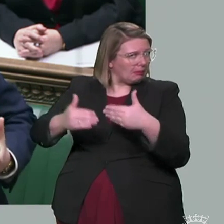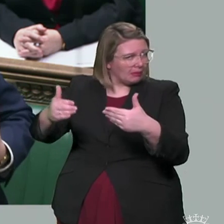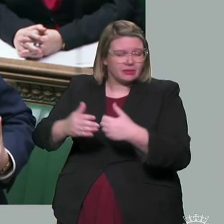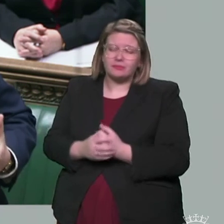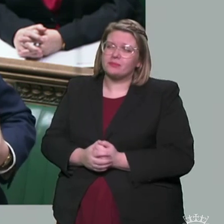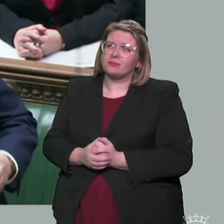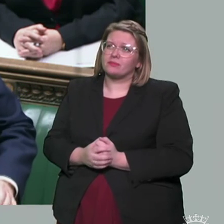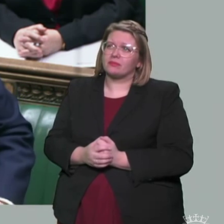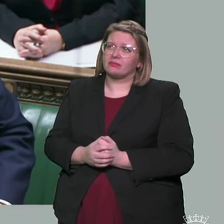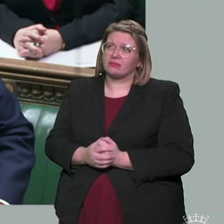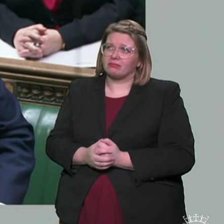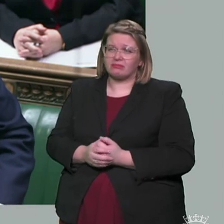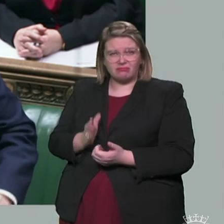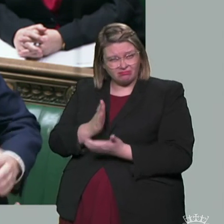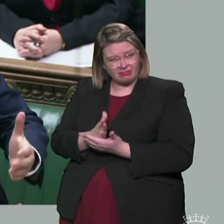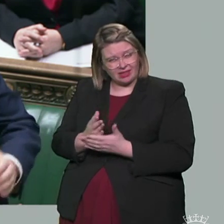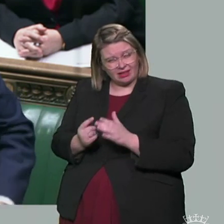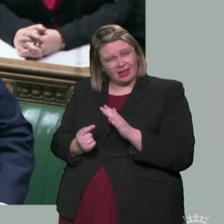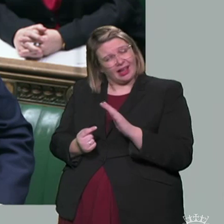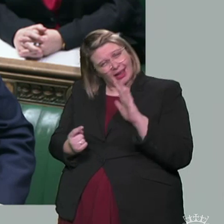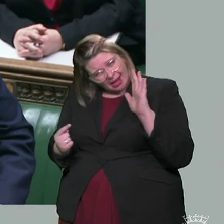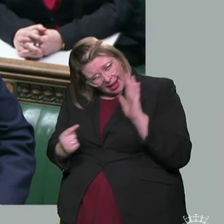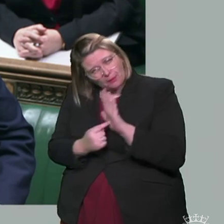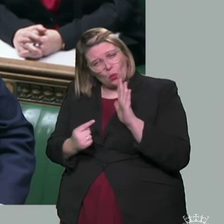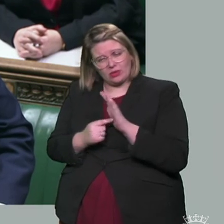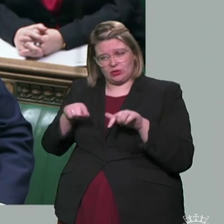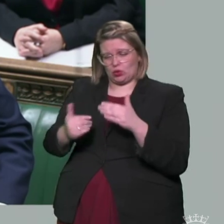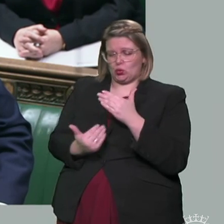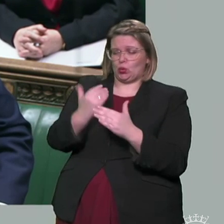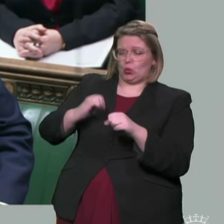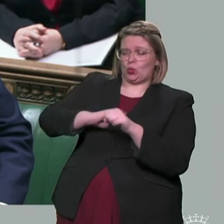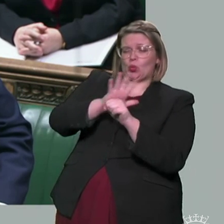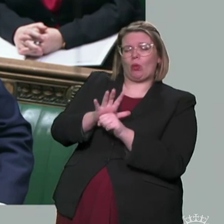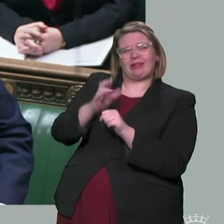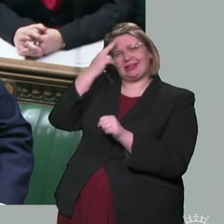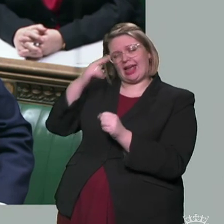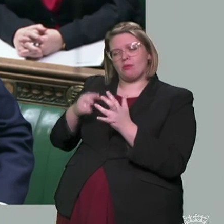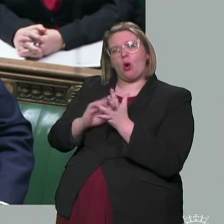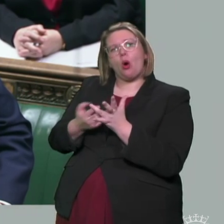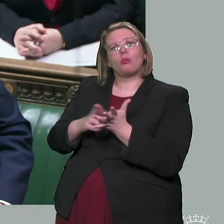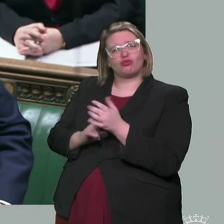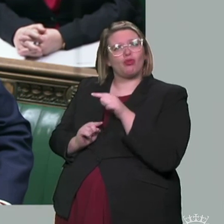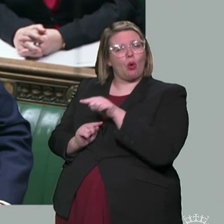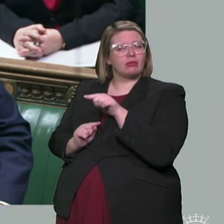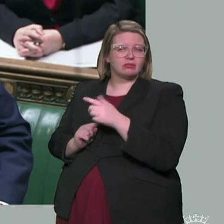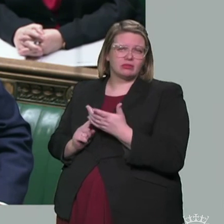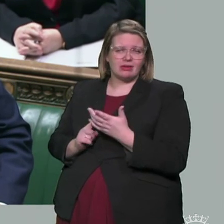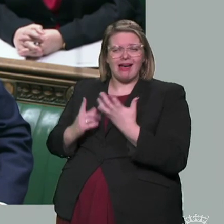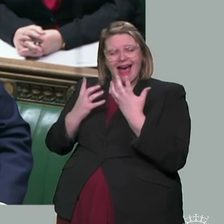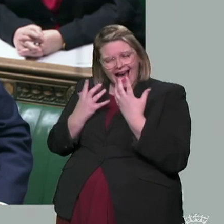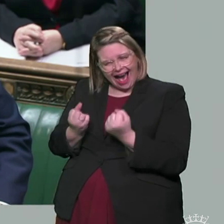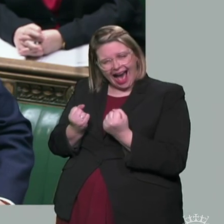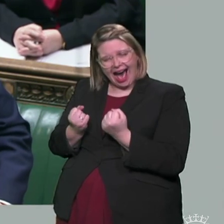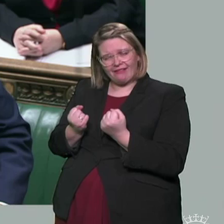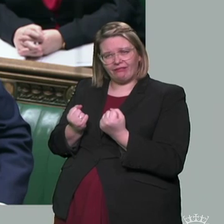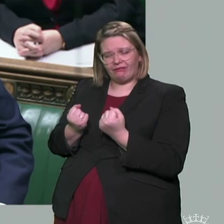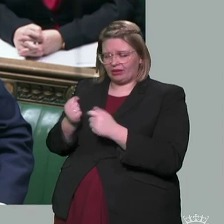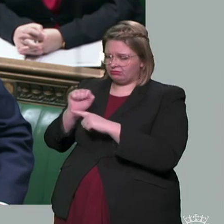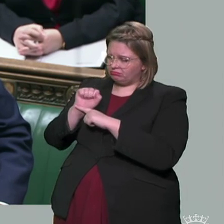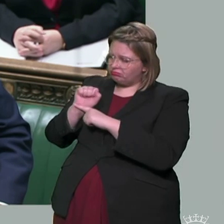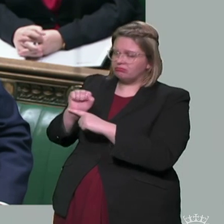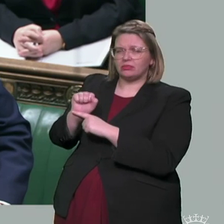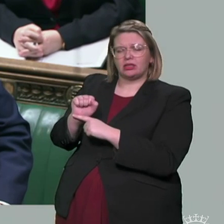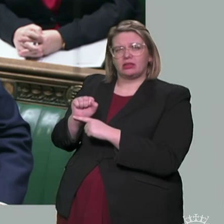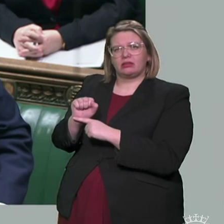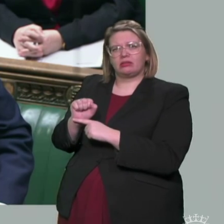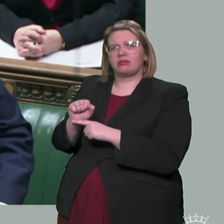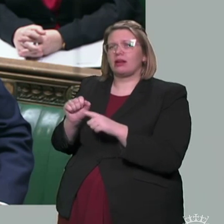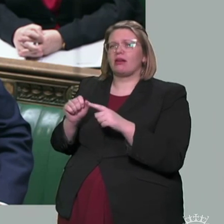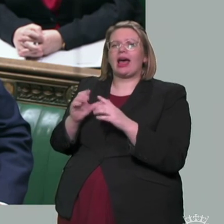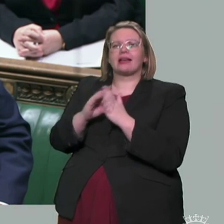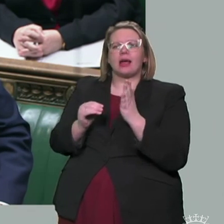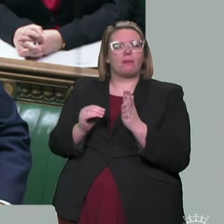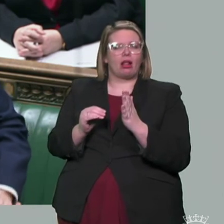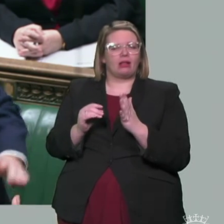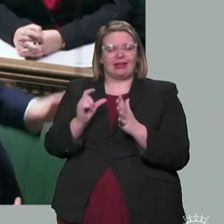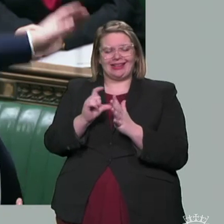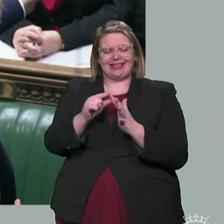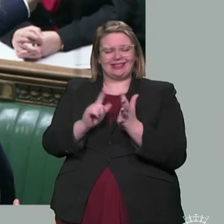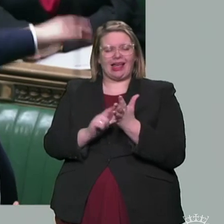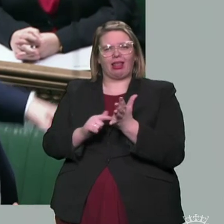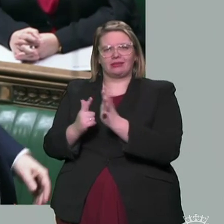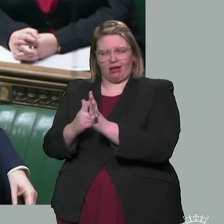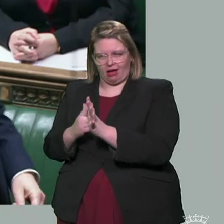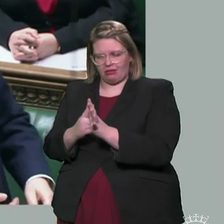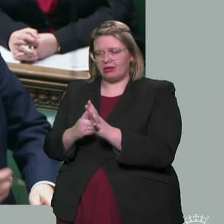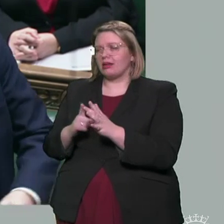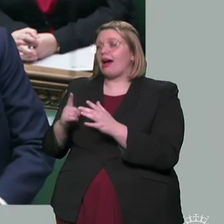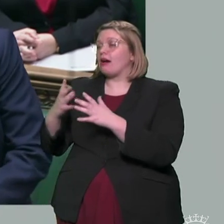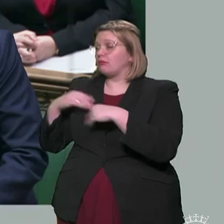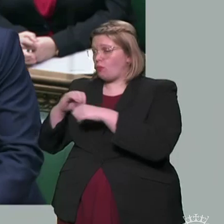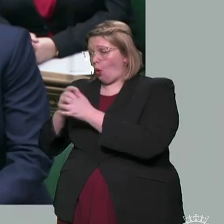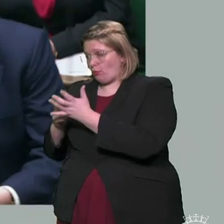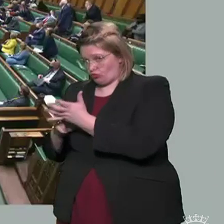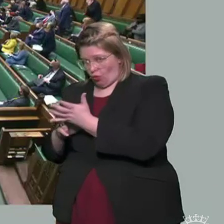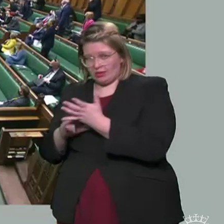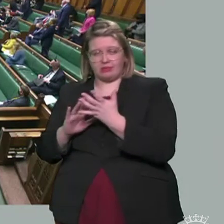It is important that omicron seems to provide some sort of immunity against delta, for instance, and that may be a positive augury for the future.